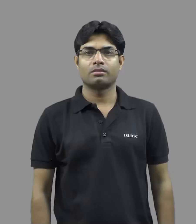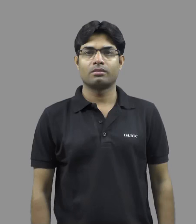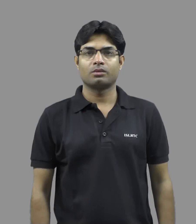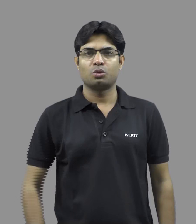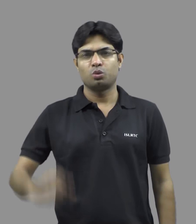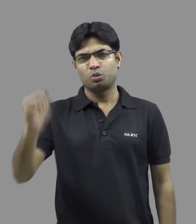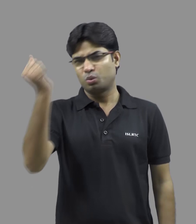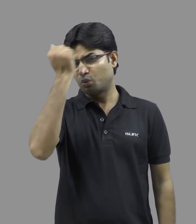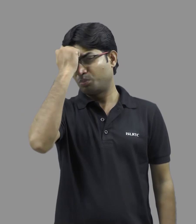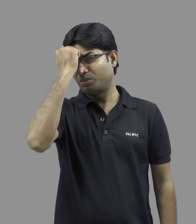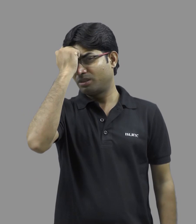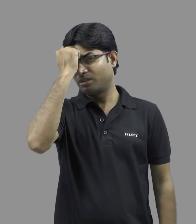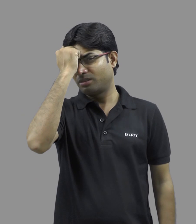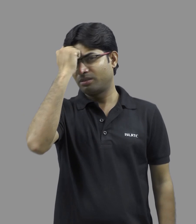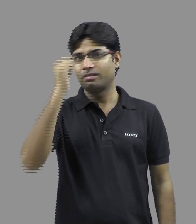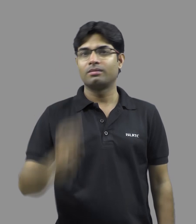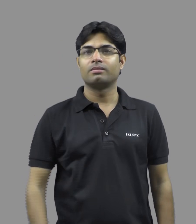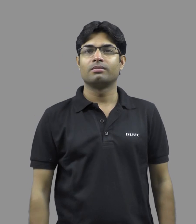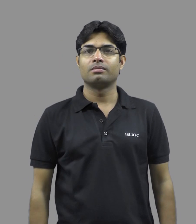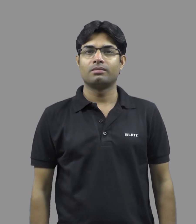Stupid